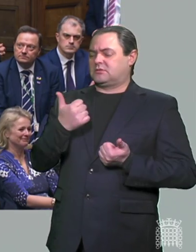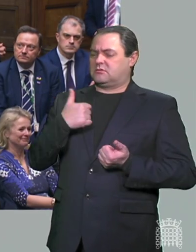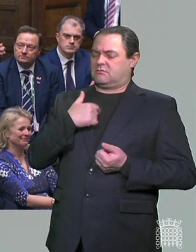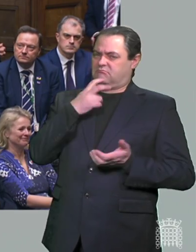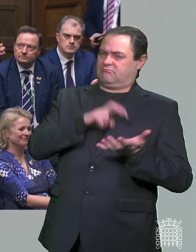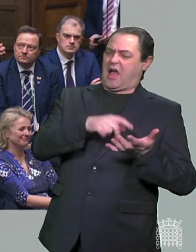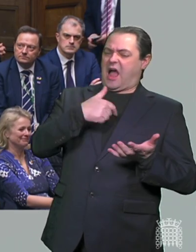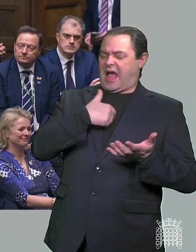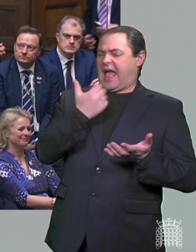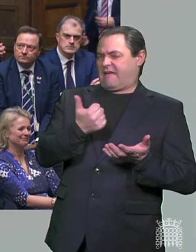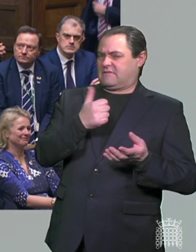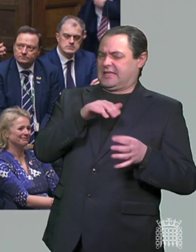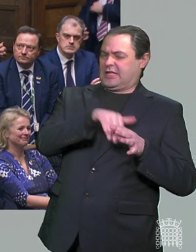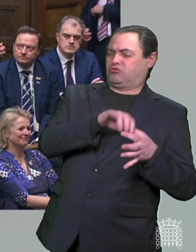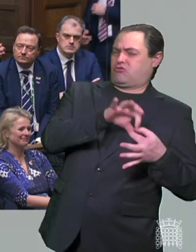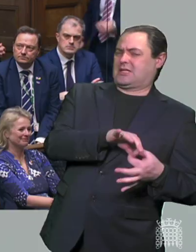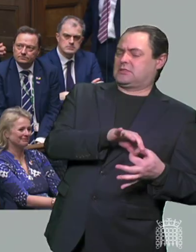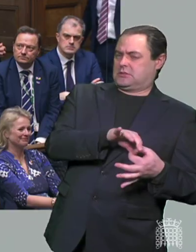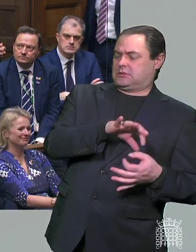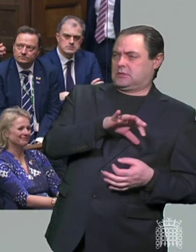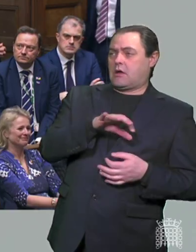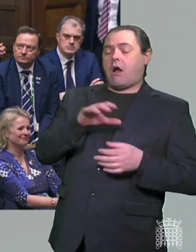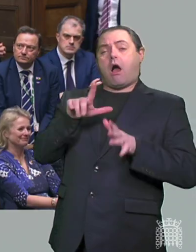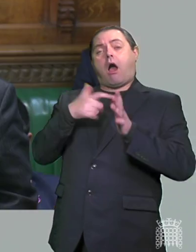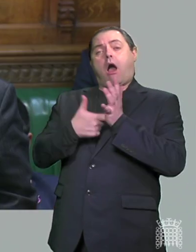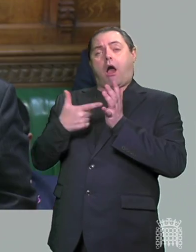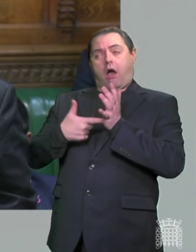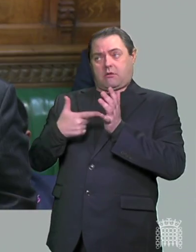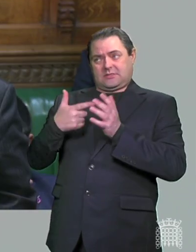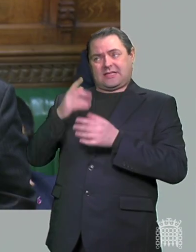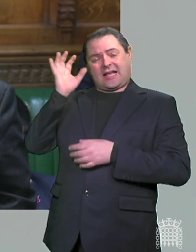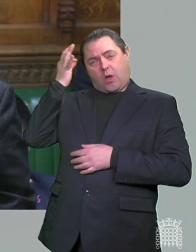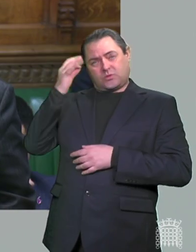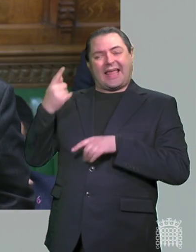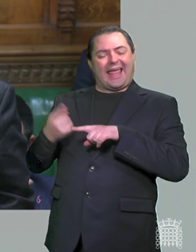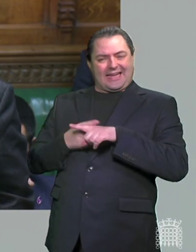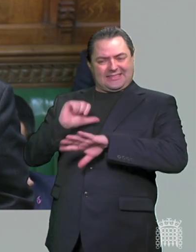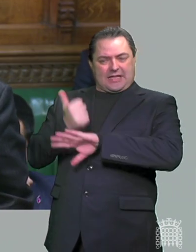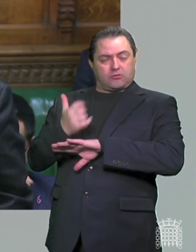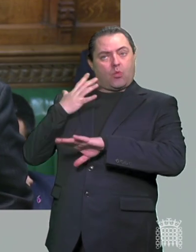Arts Council England was established to increase access to great art for the population.